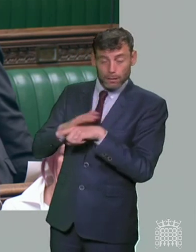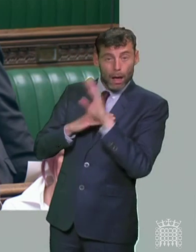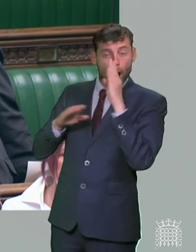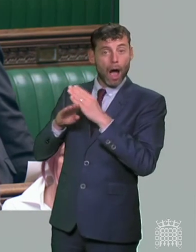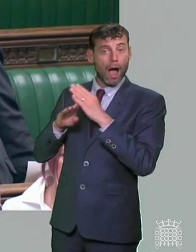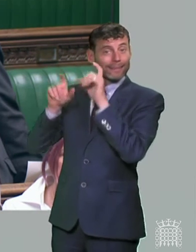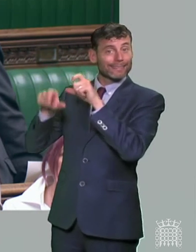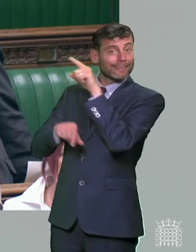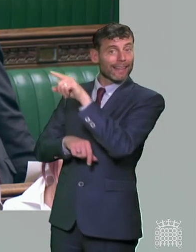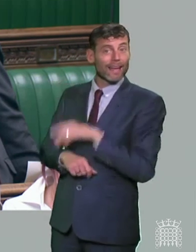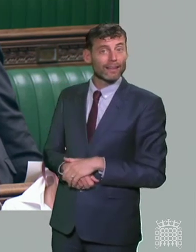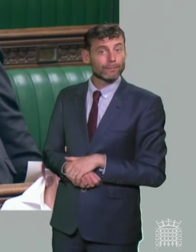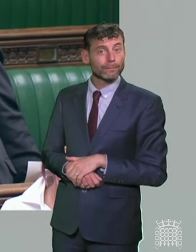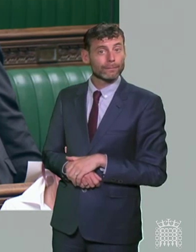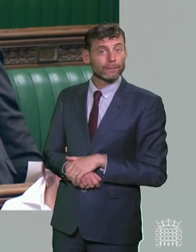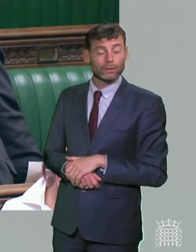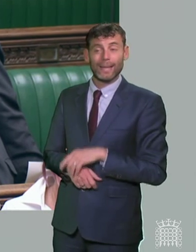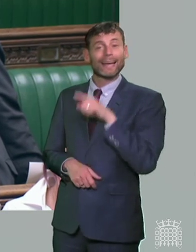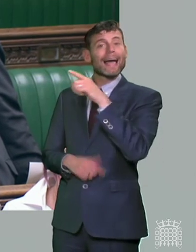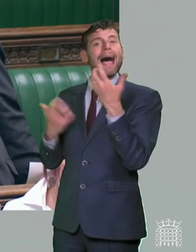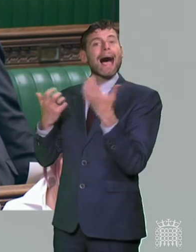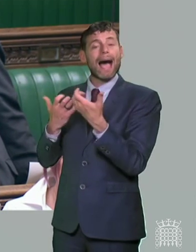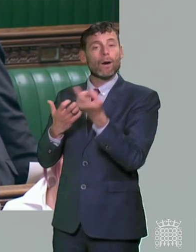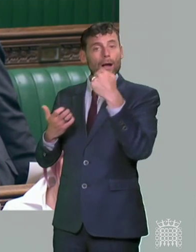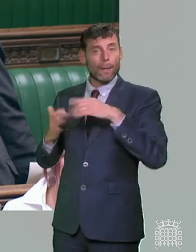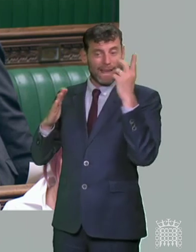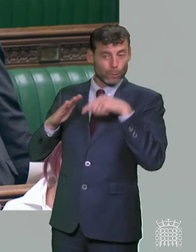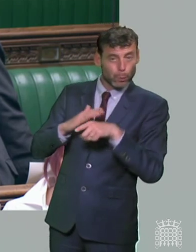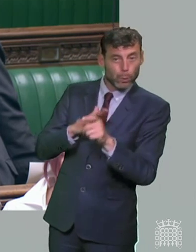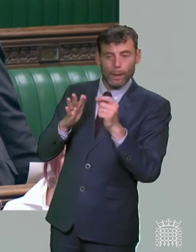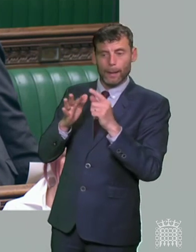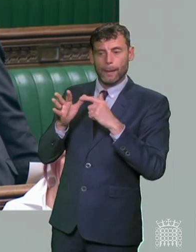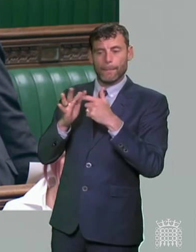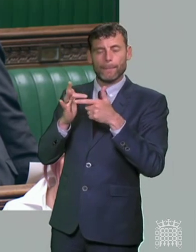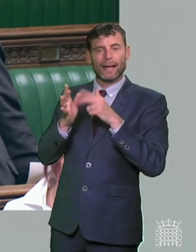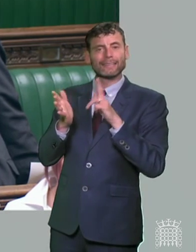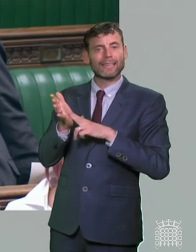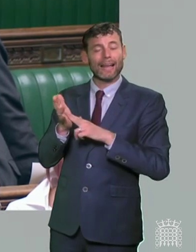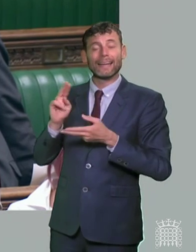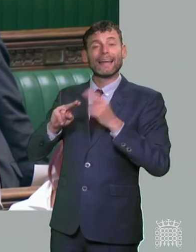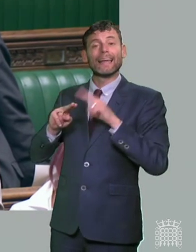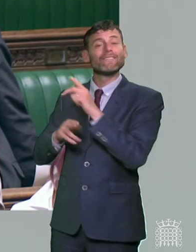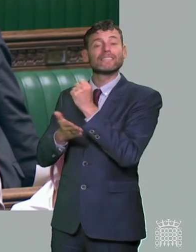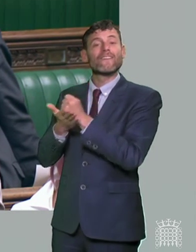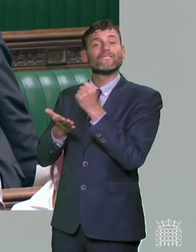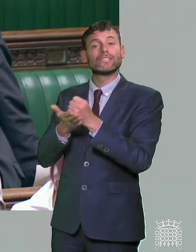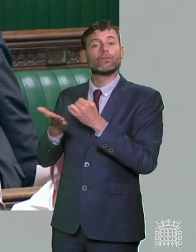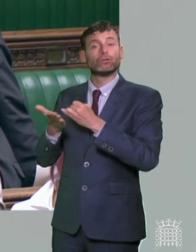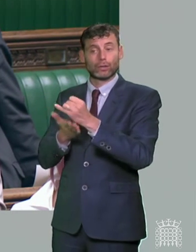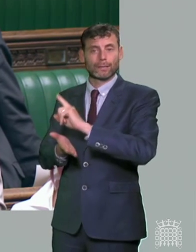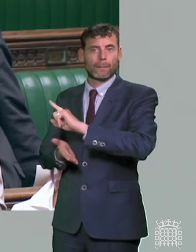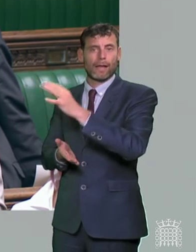His only option is a perilous journey to Pakistan, where, if his visa is refused, he will be deported back into the hands of the Taliban.